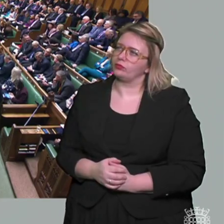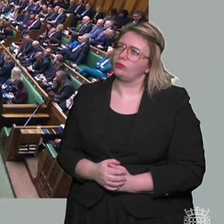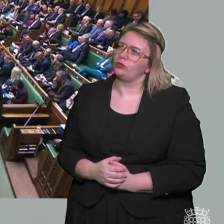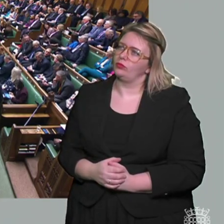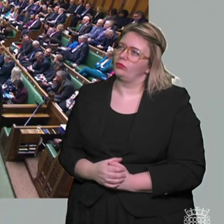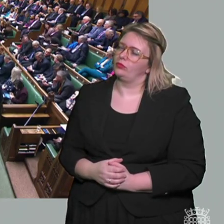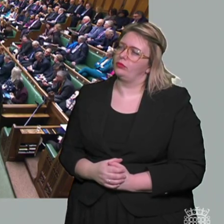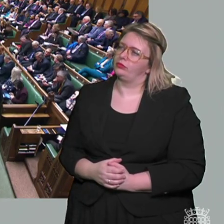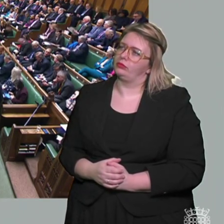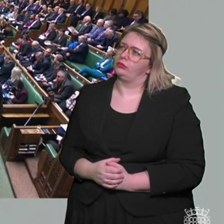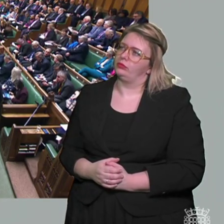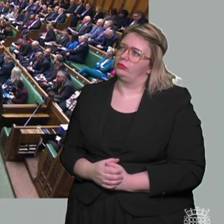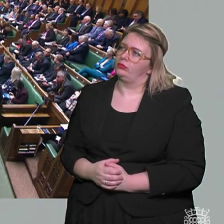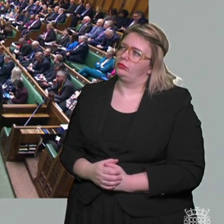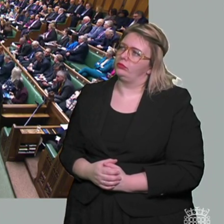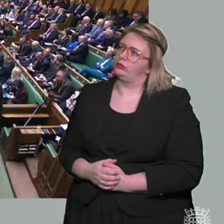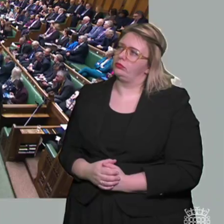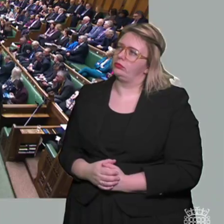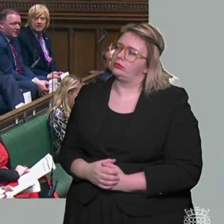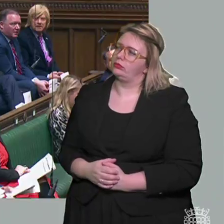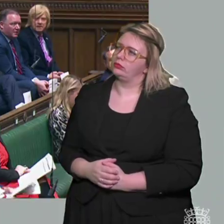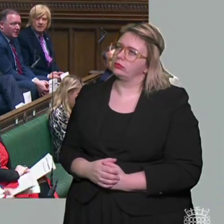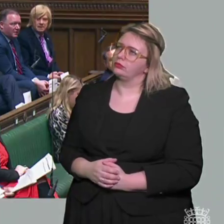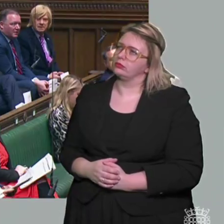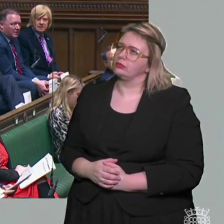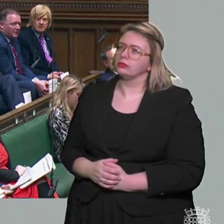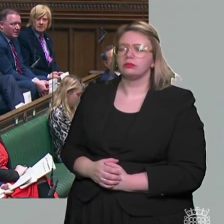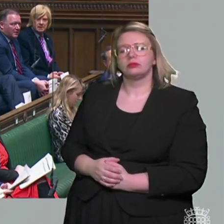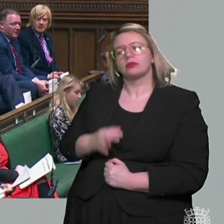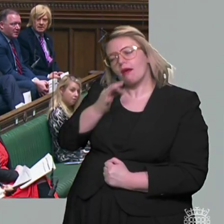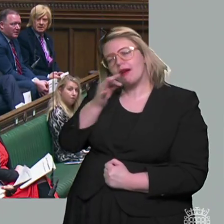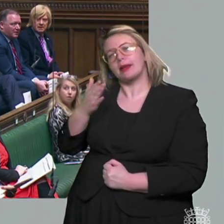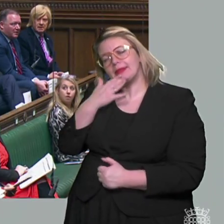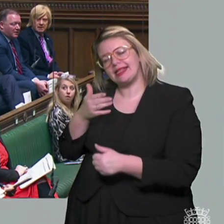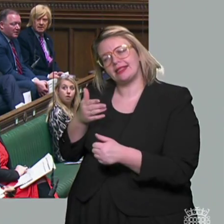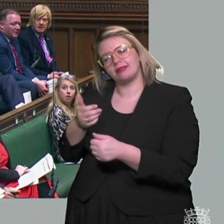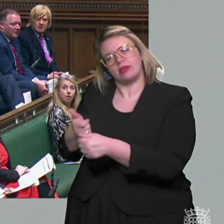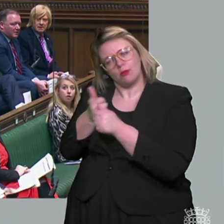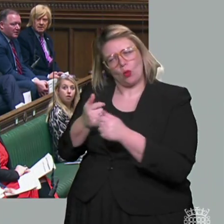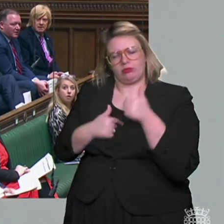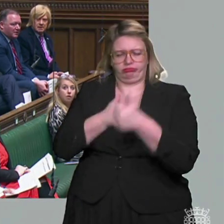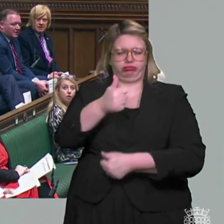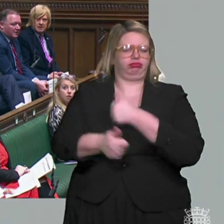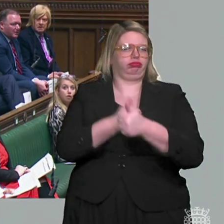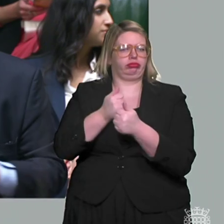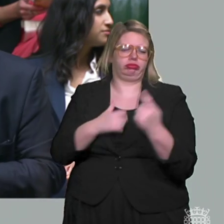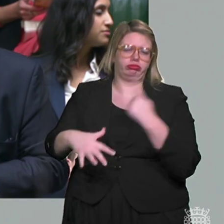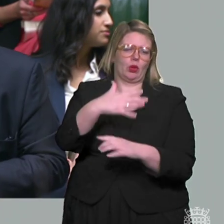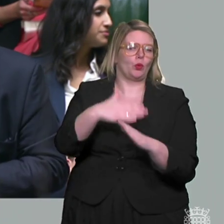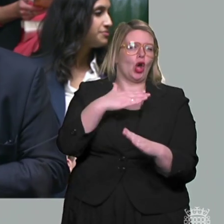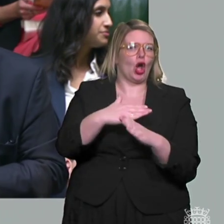Will the Secretary of State pay tribute to the quality of the workforce we have in the UK for science and technology?